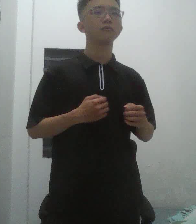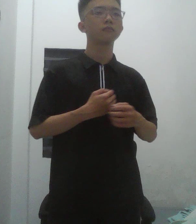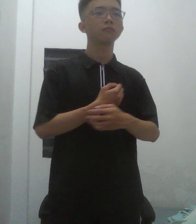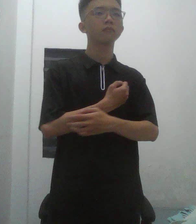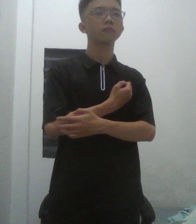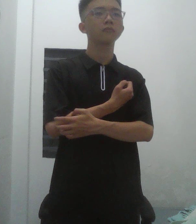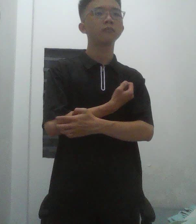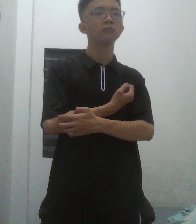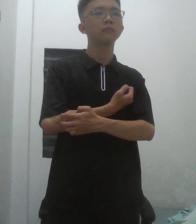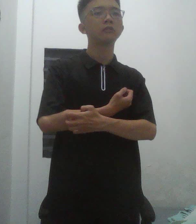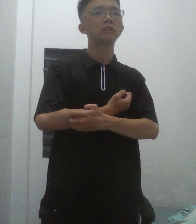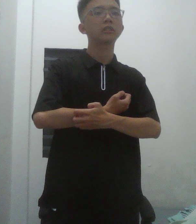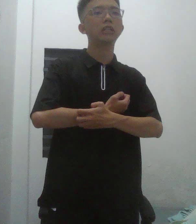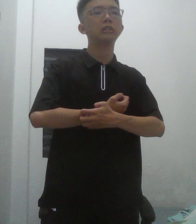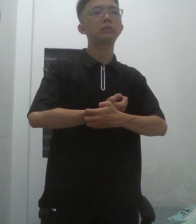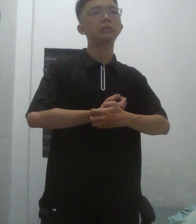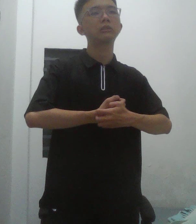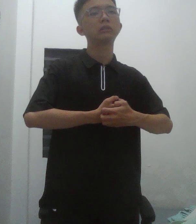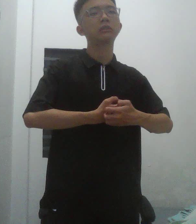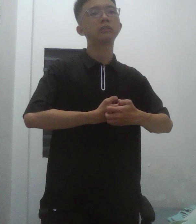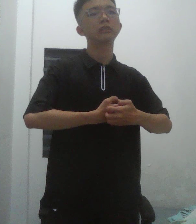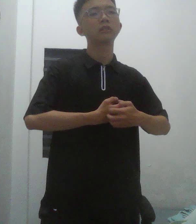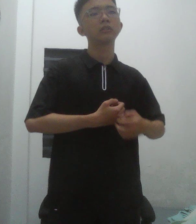ngheo